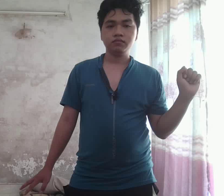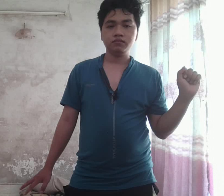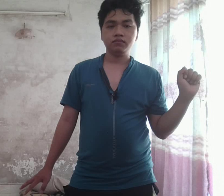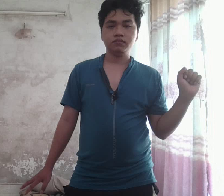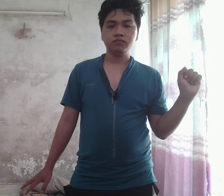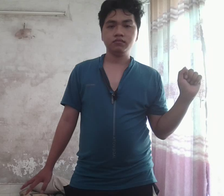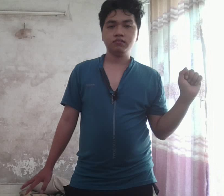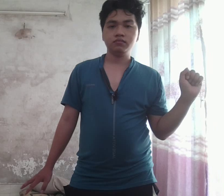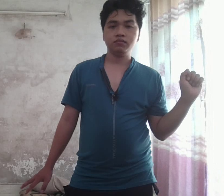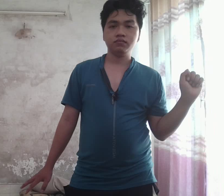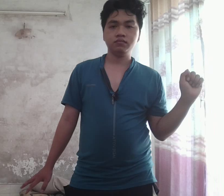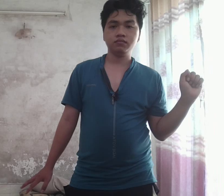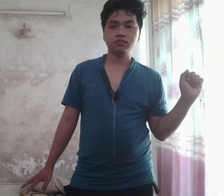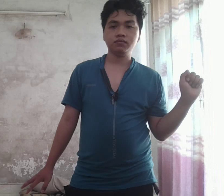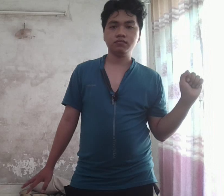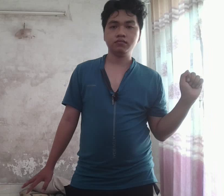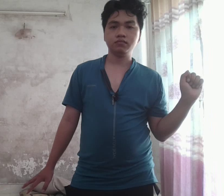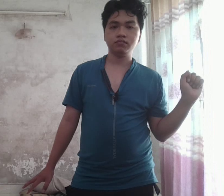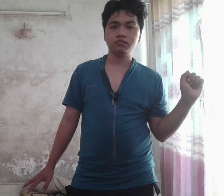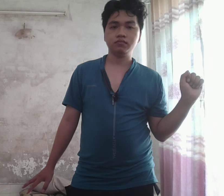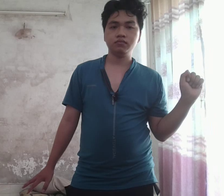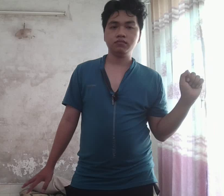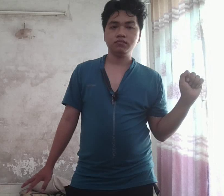a